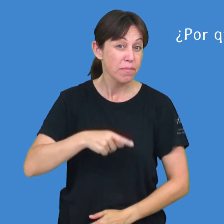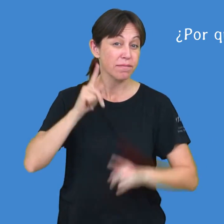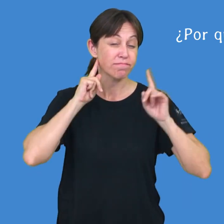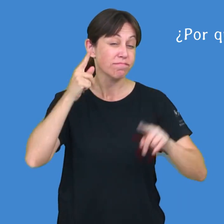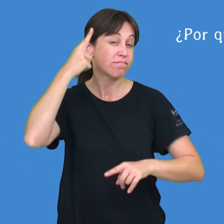caso